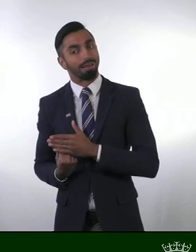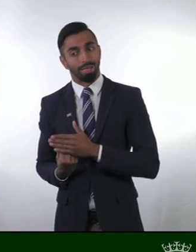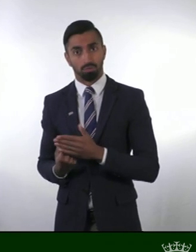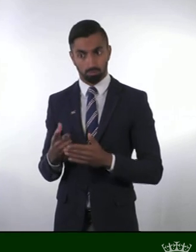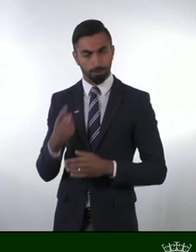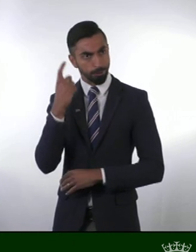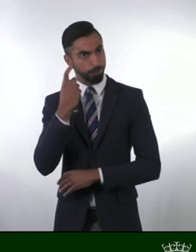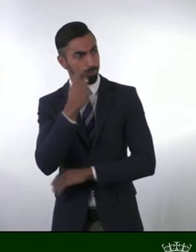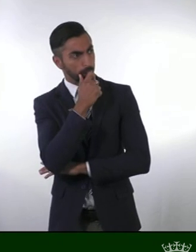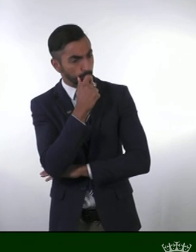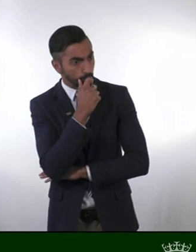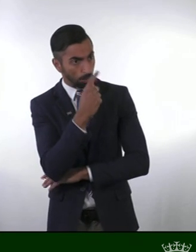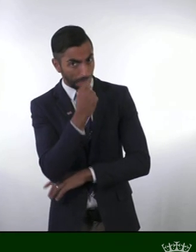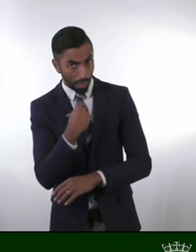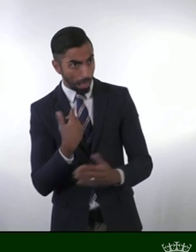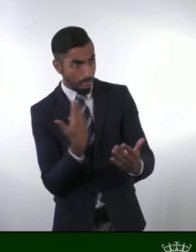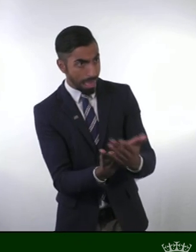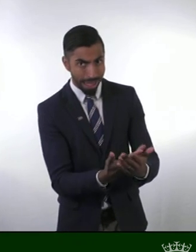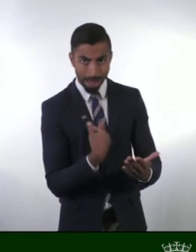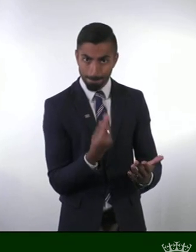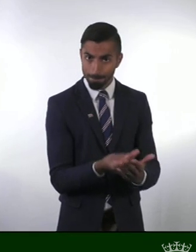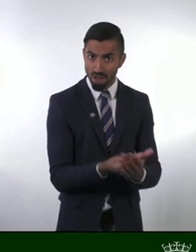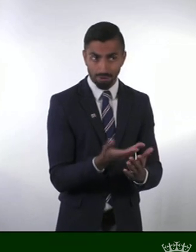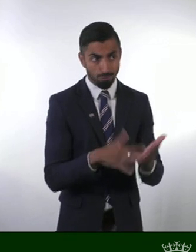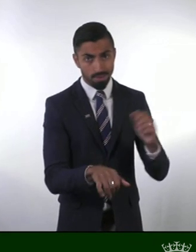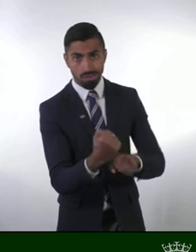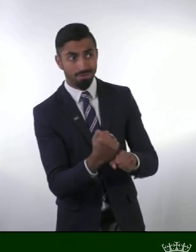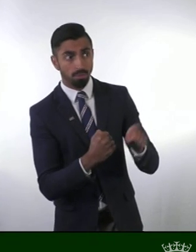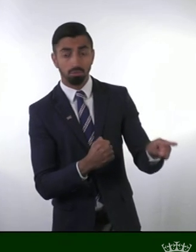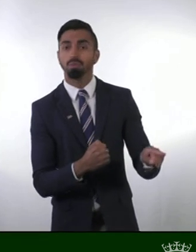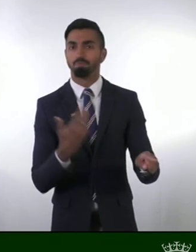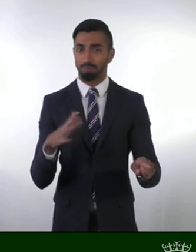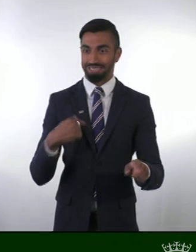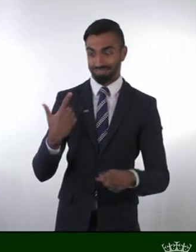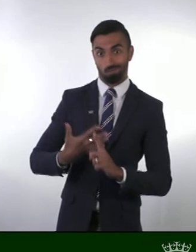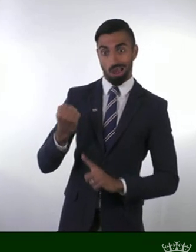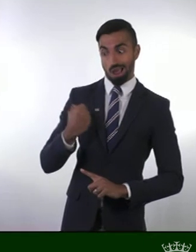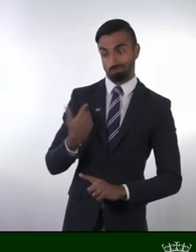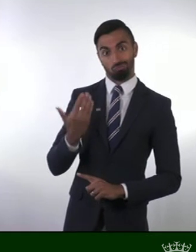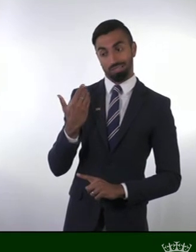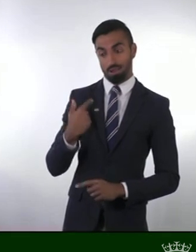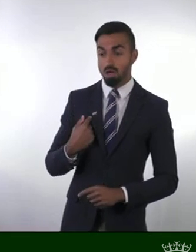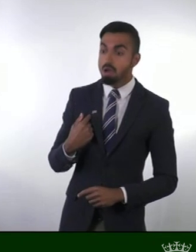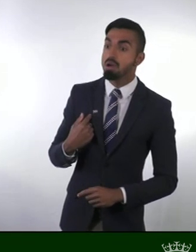I have been made aware of the issue very recently. I can assure her that we will be addressing it forthwith.